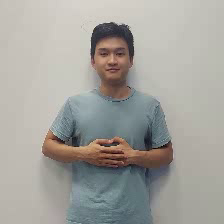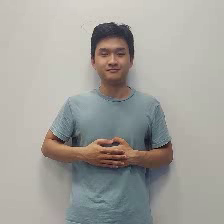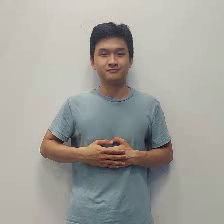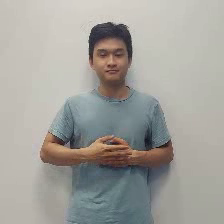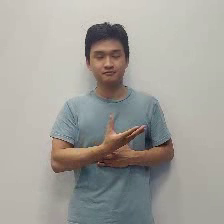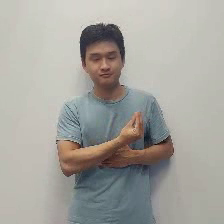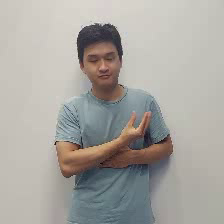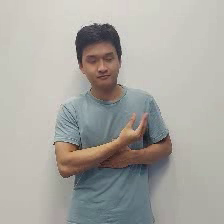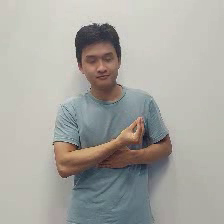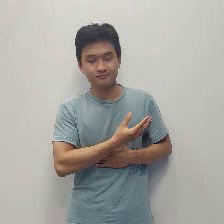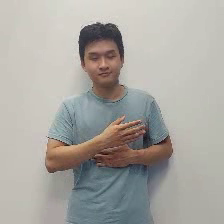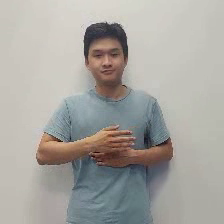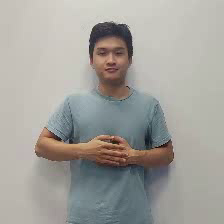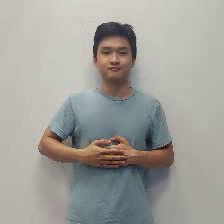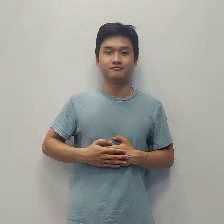Xúc động